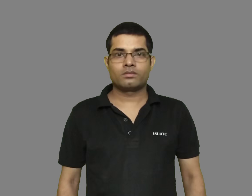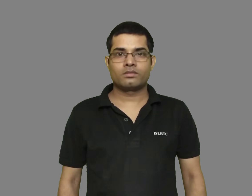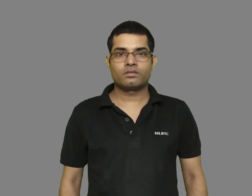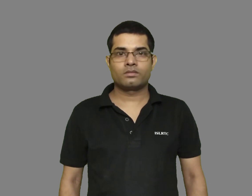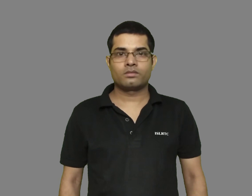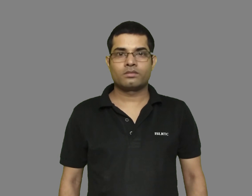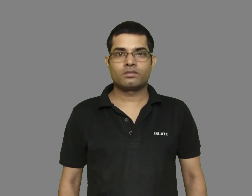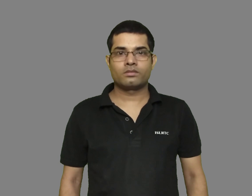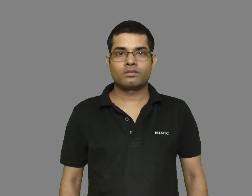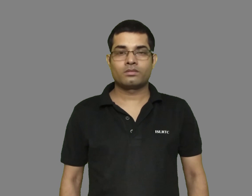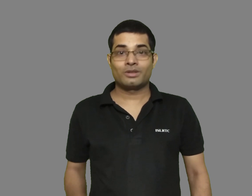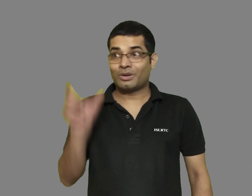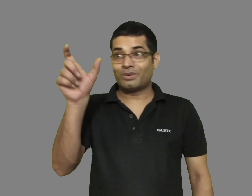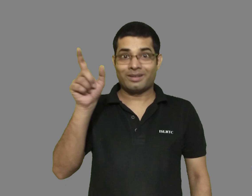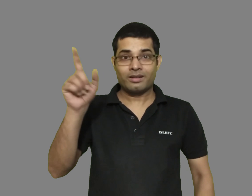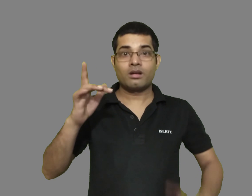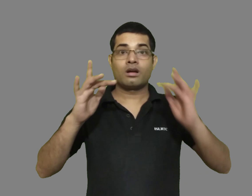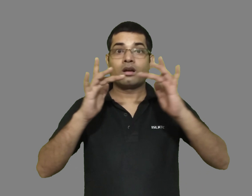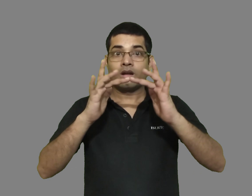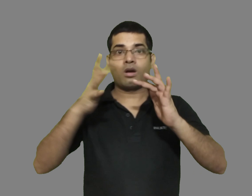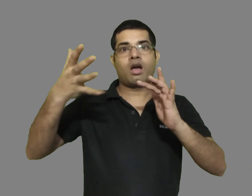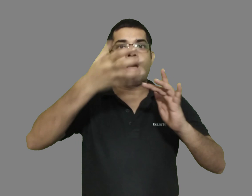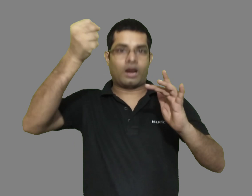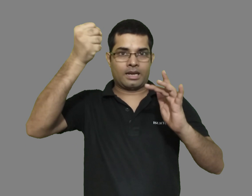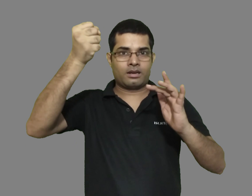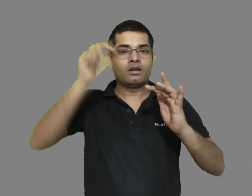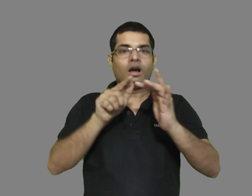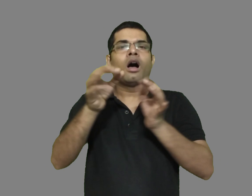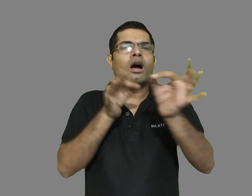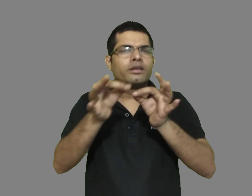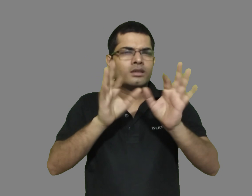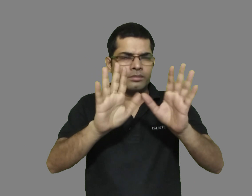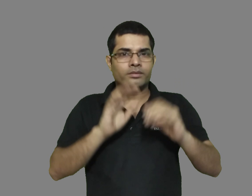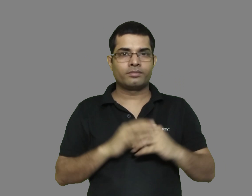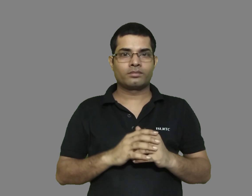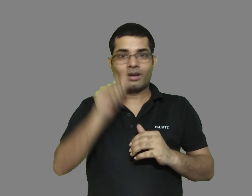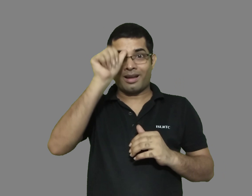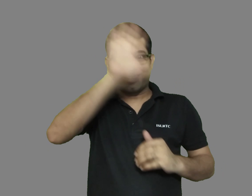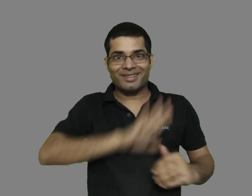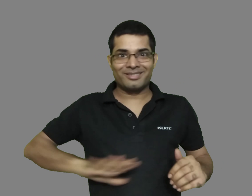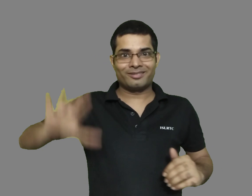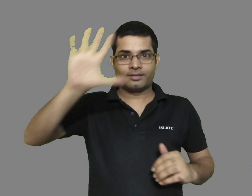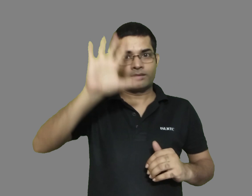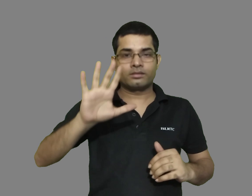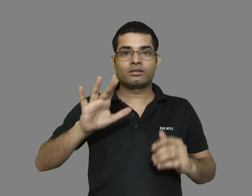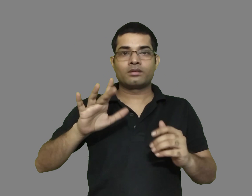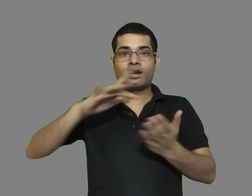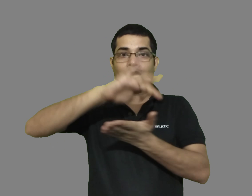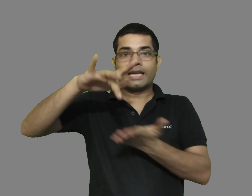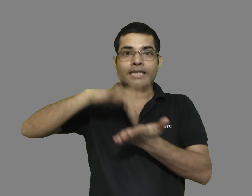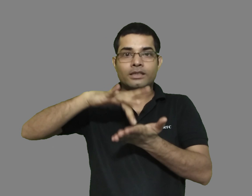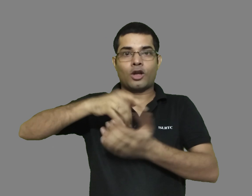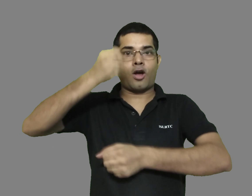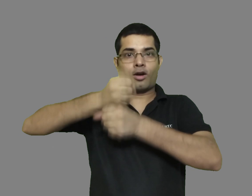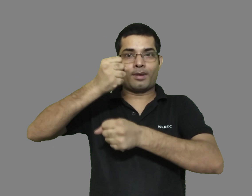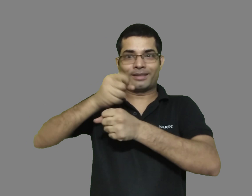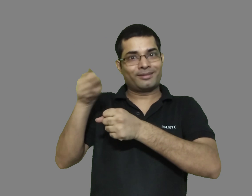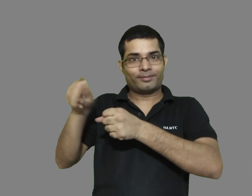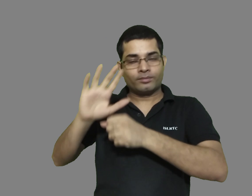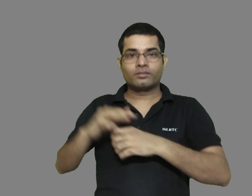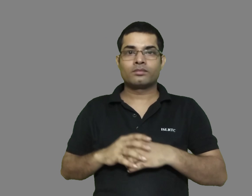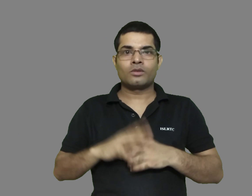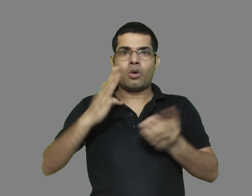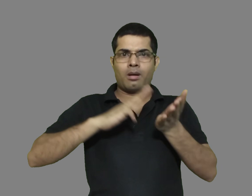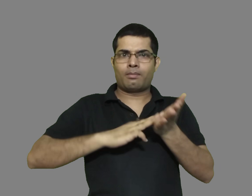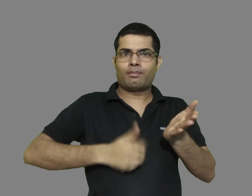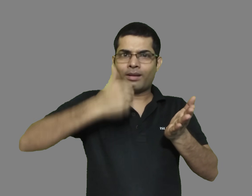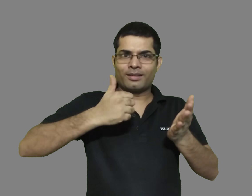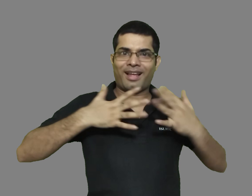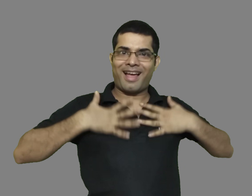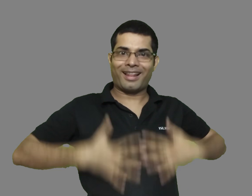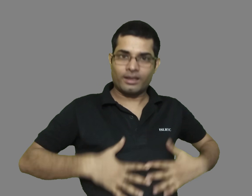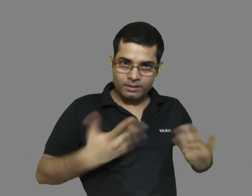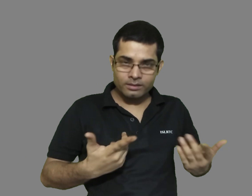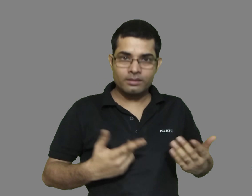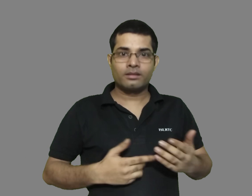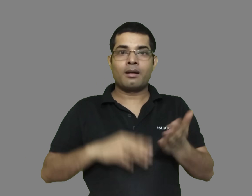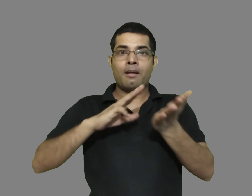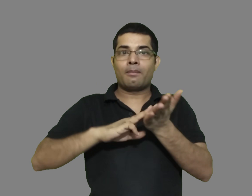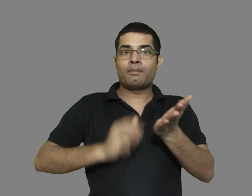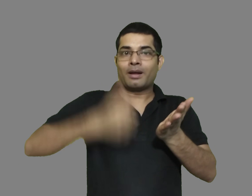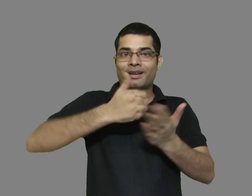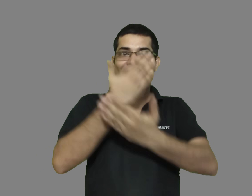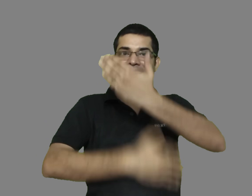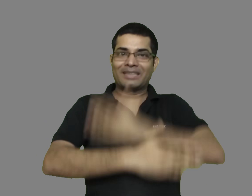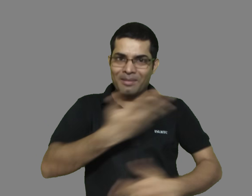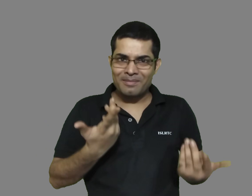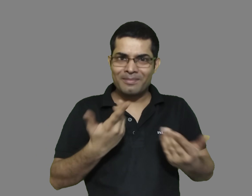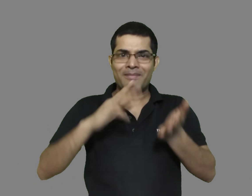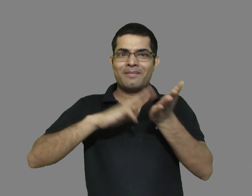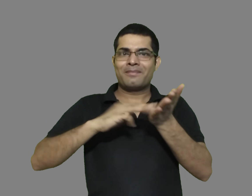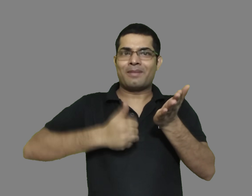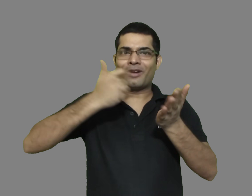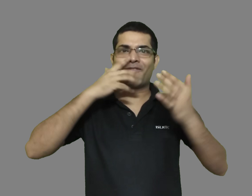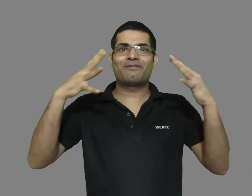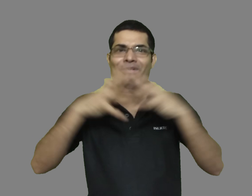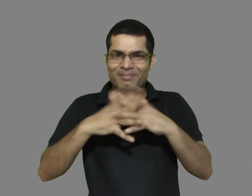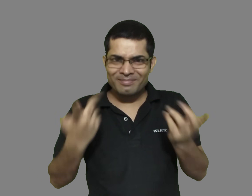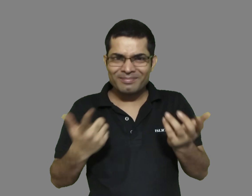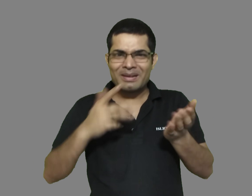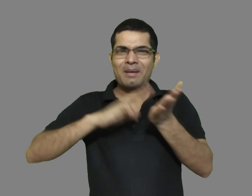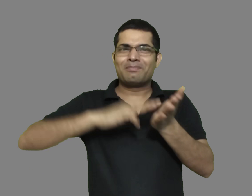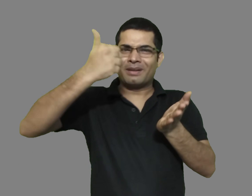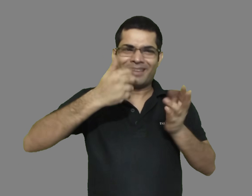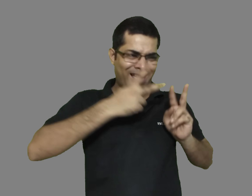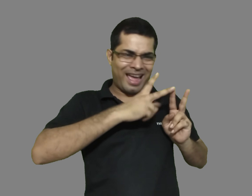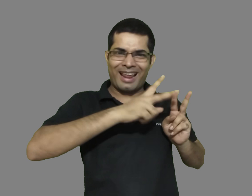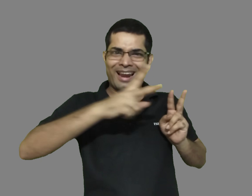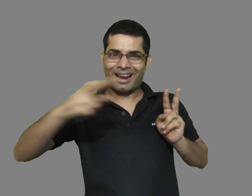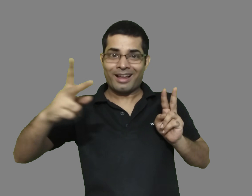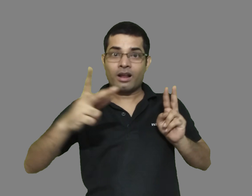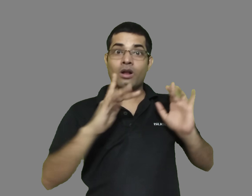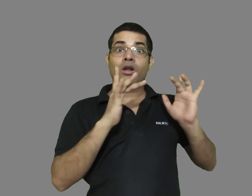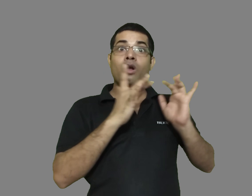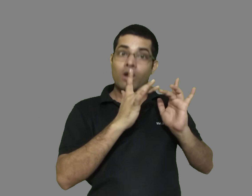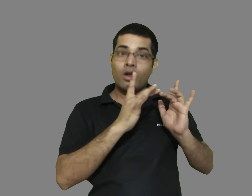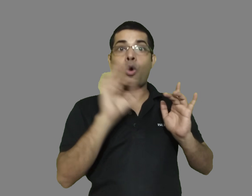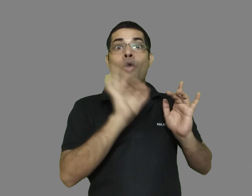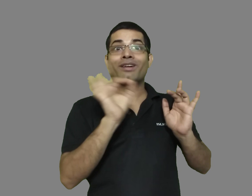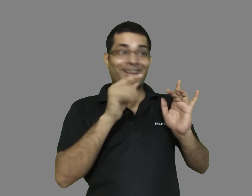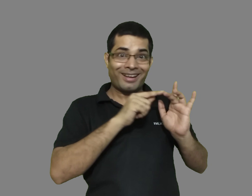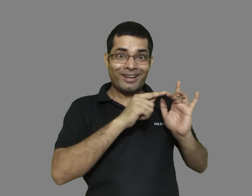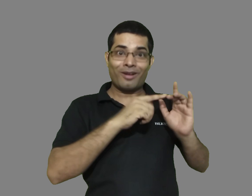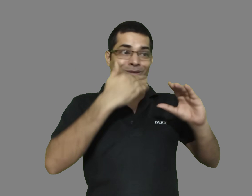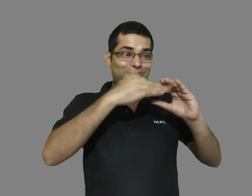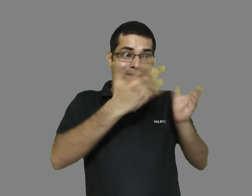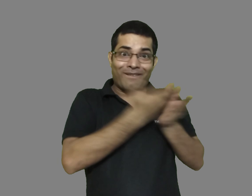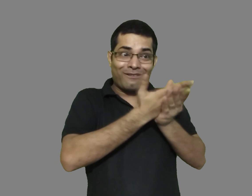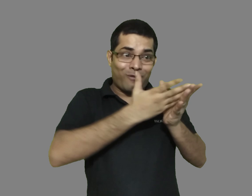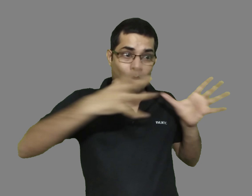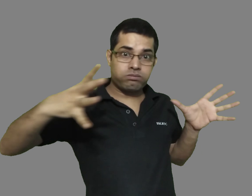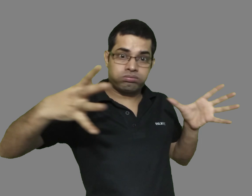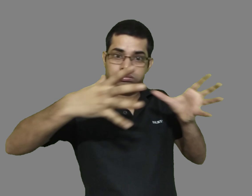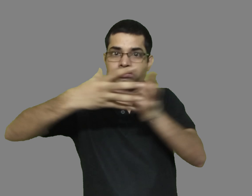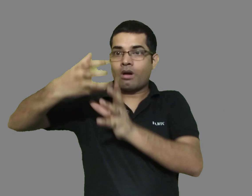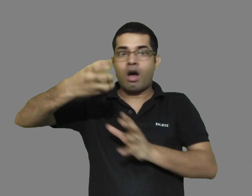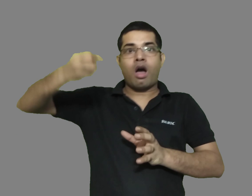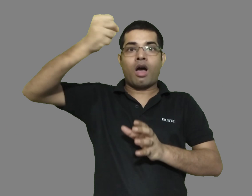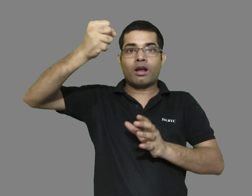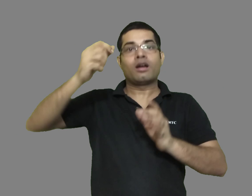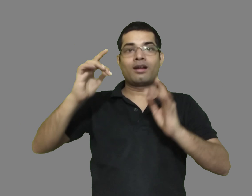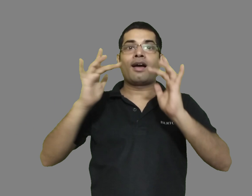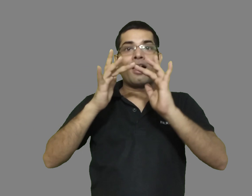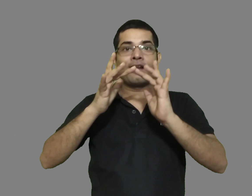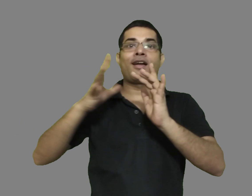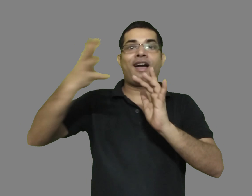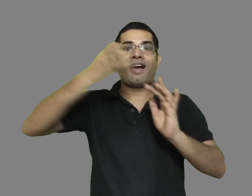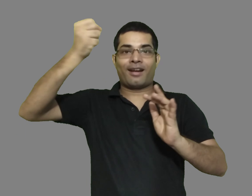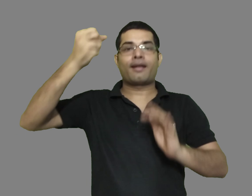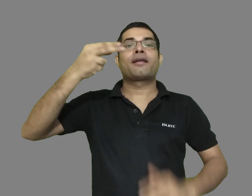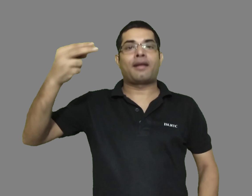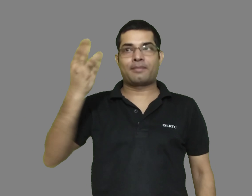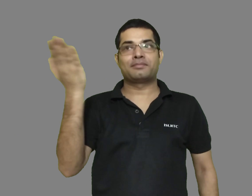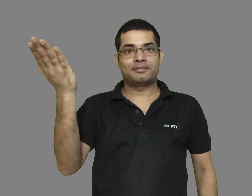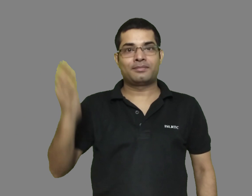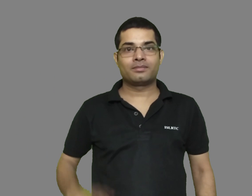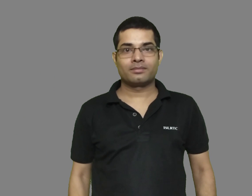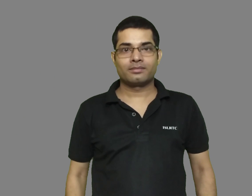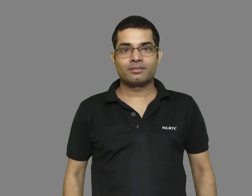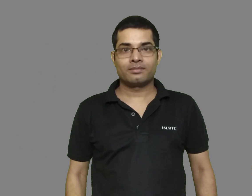Central Document Repository